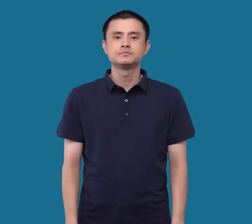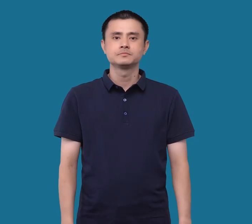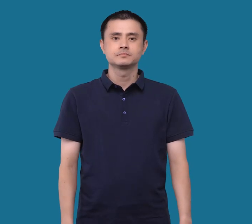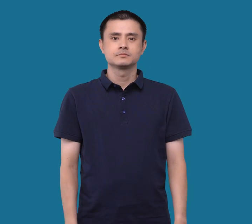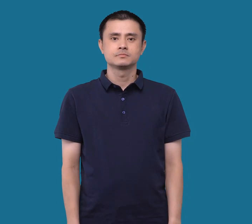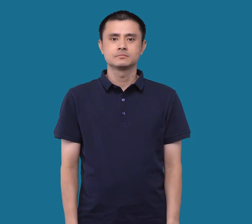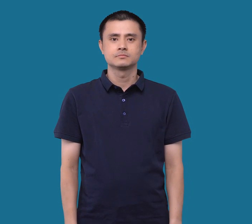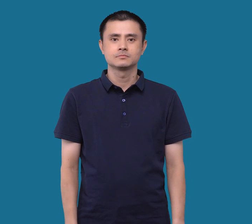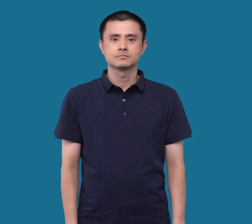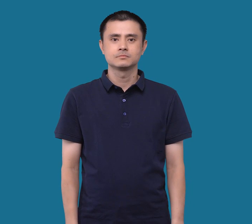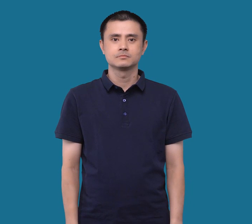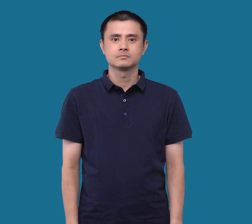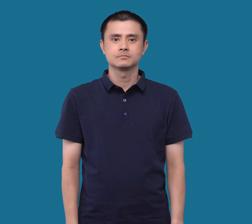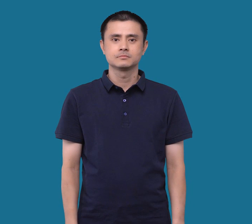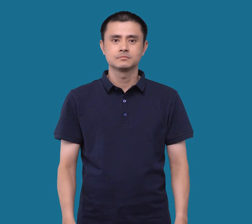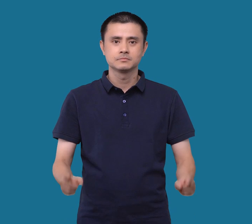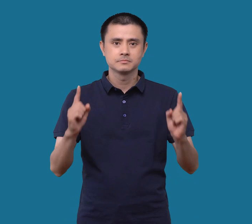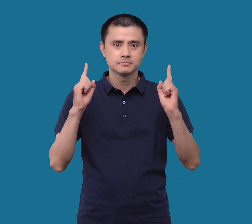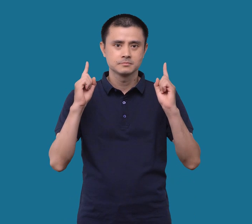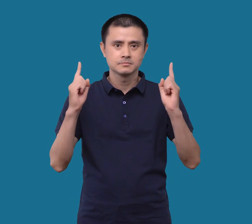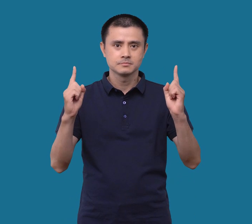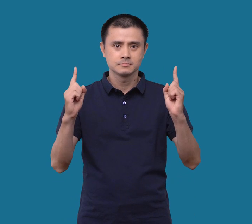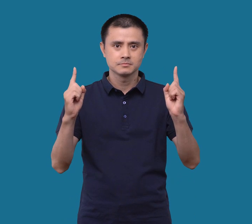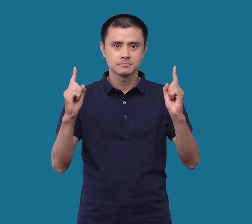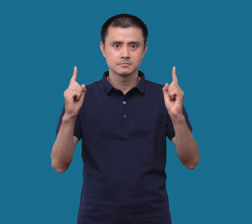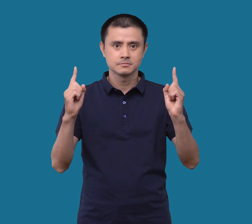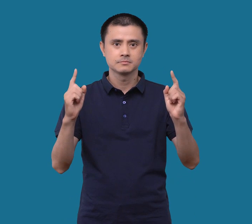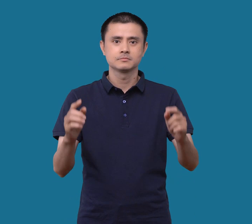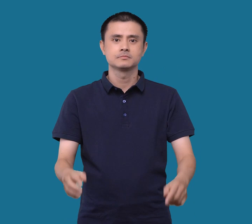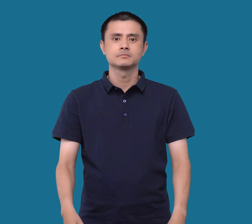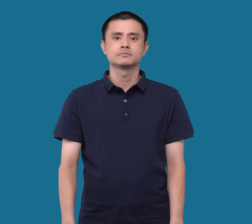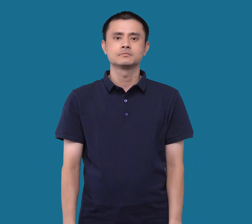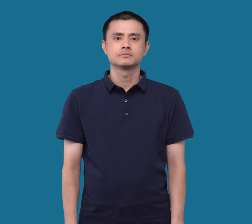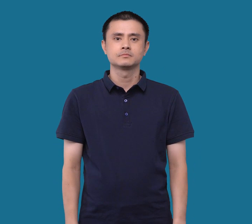cạnh